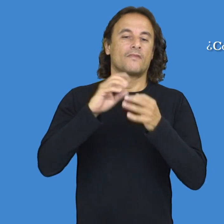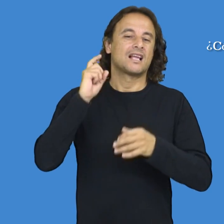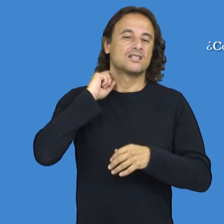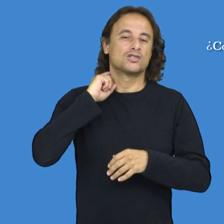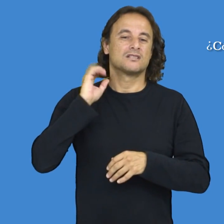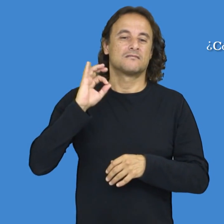meningitis